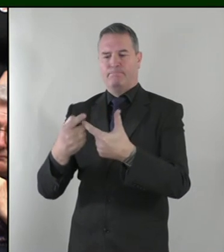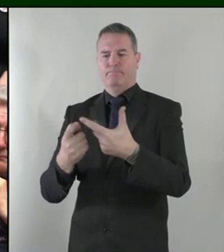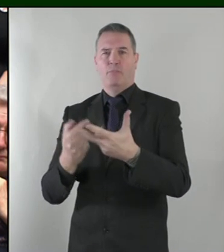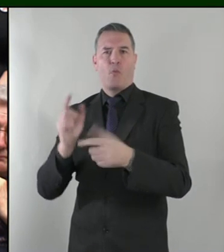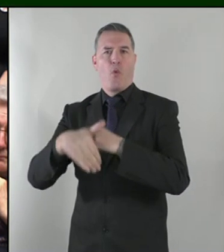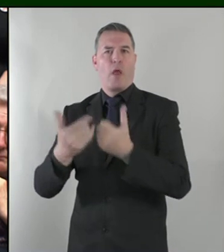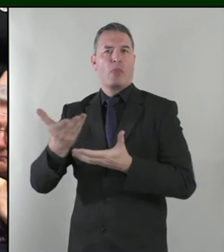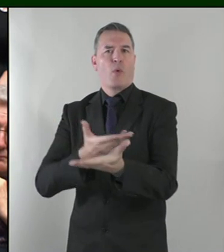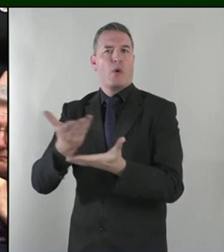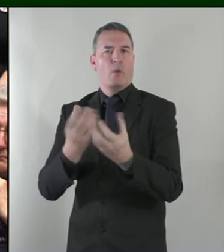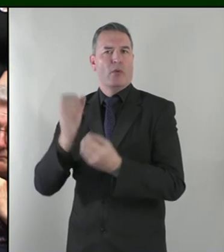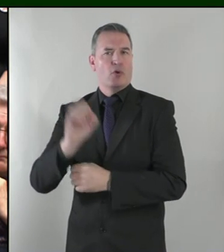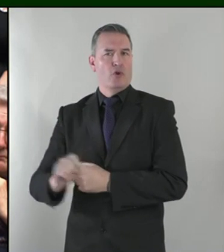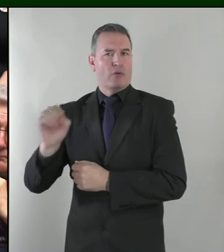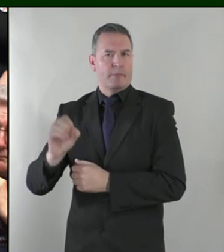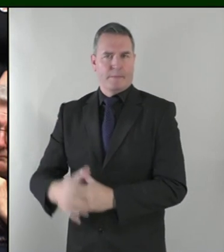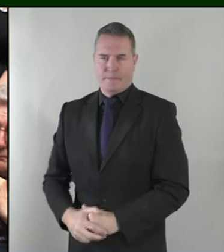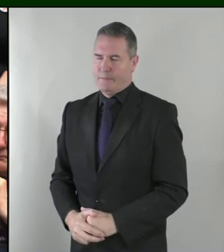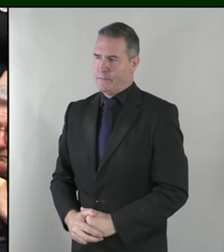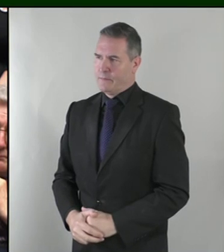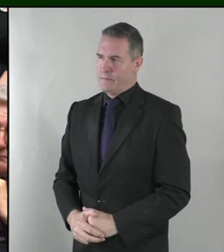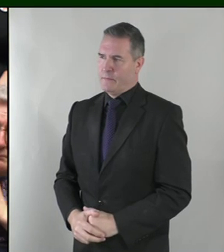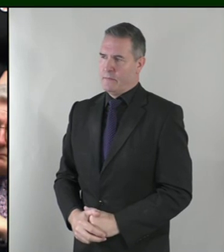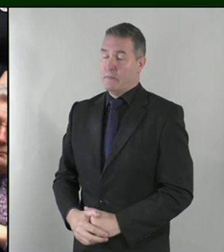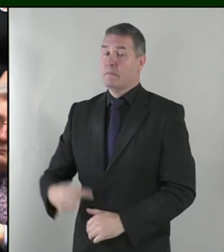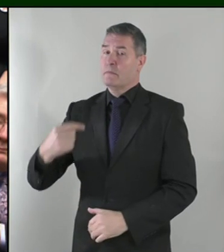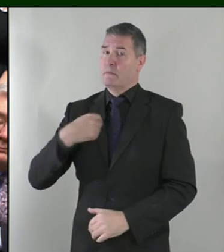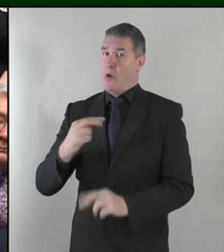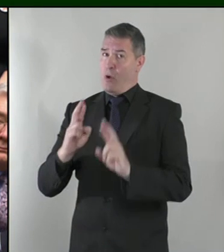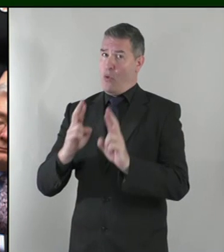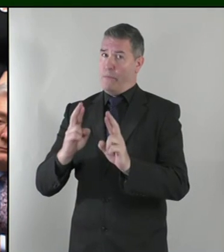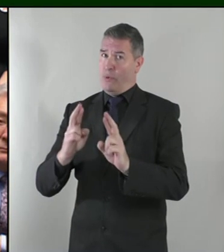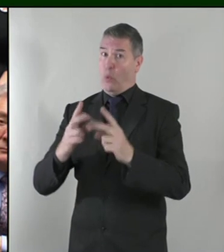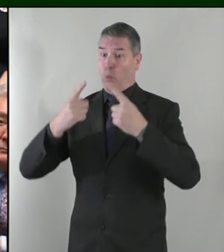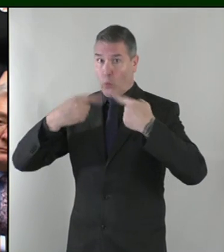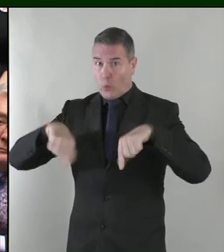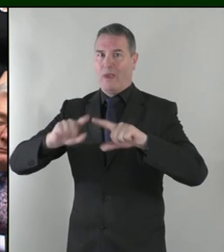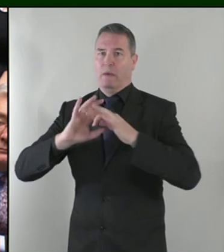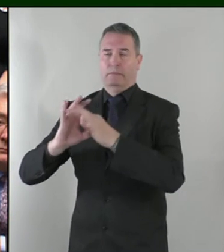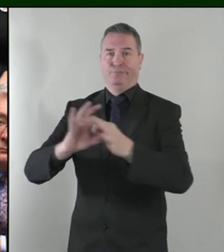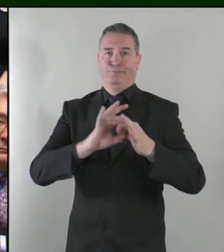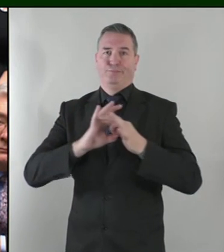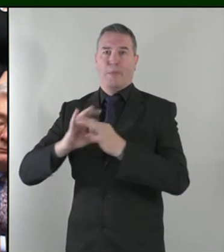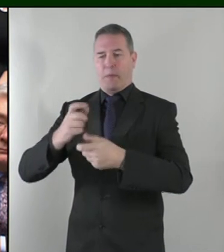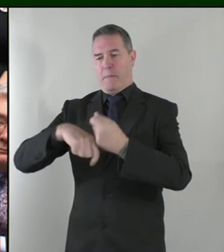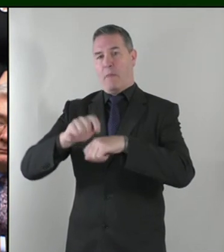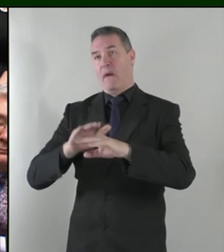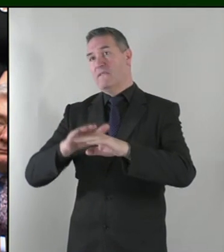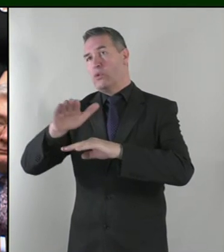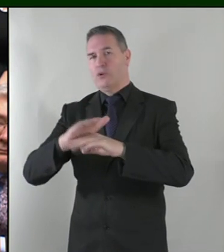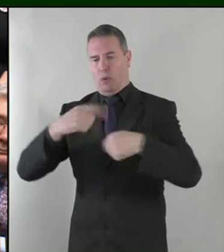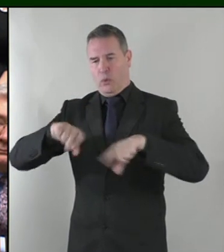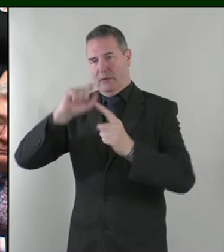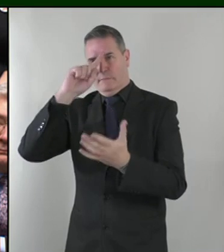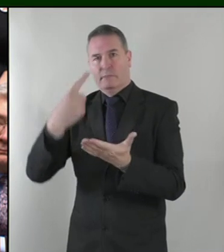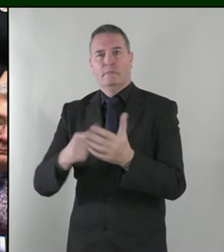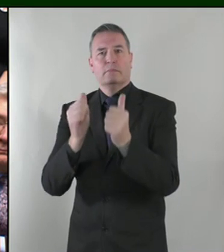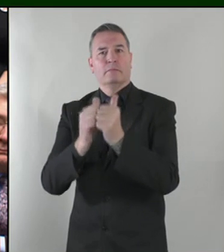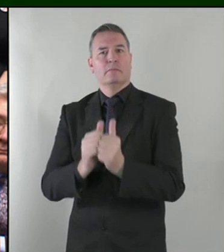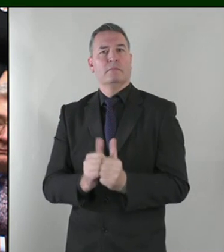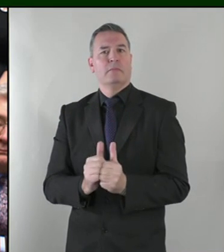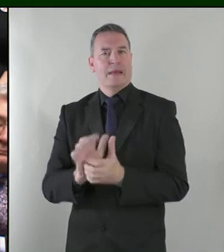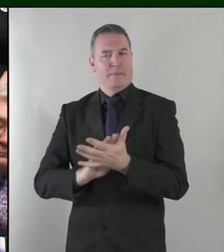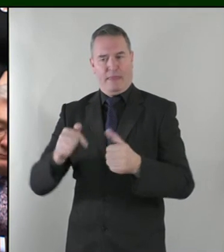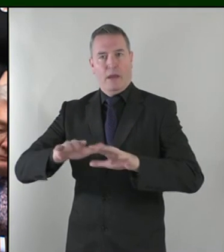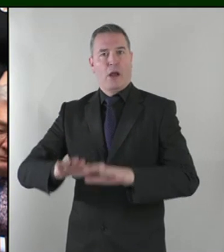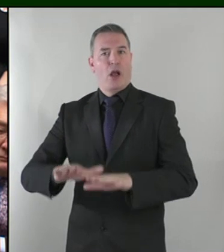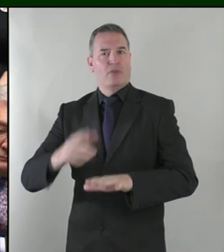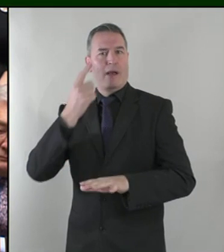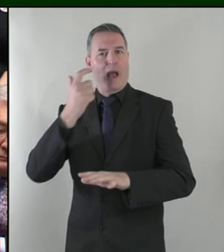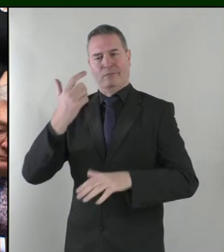My hope is that we will now truly come together to shape our common future and build an internationalist, diverse and outward-looking country.